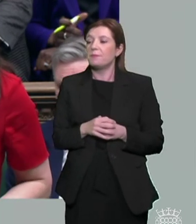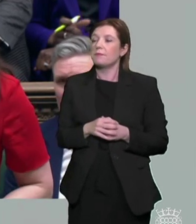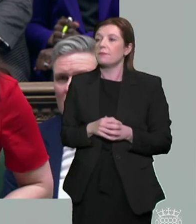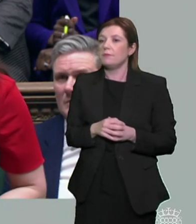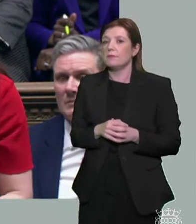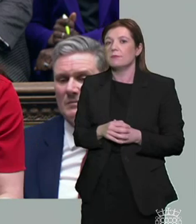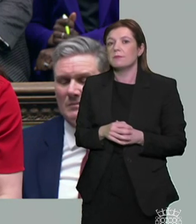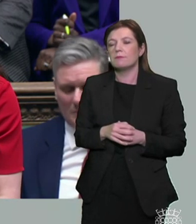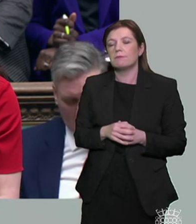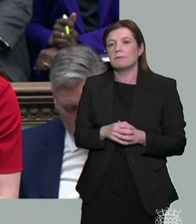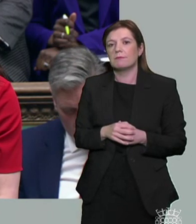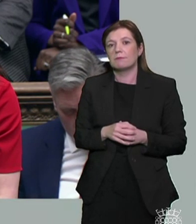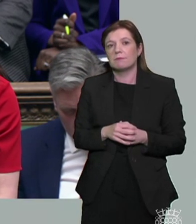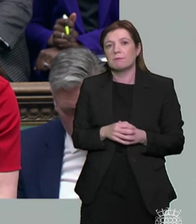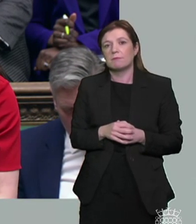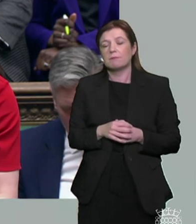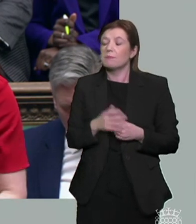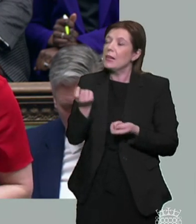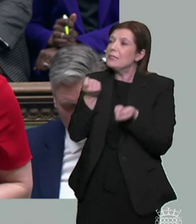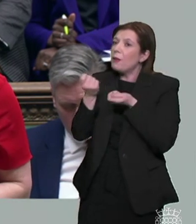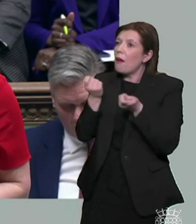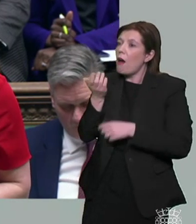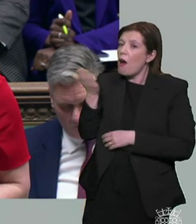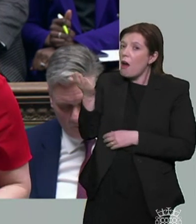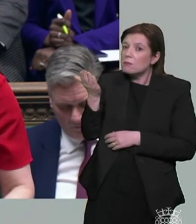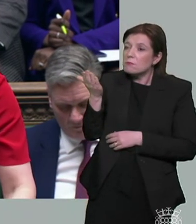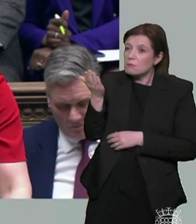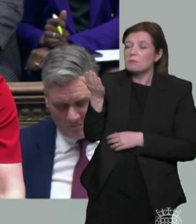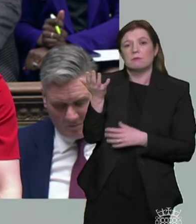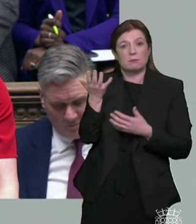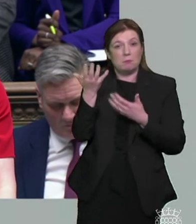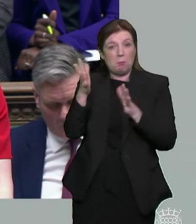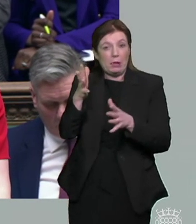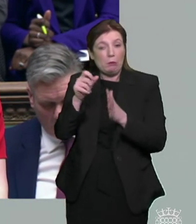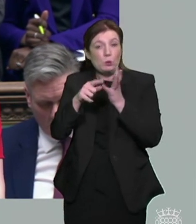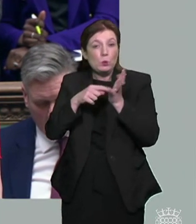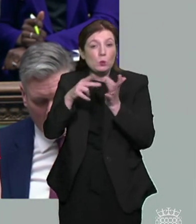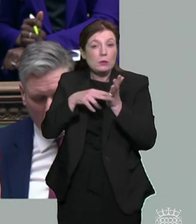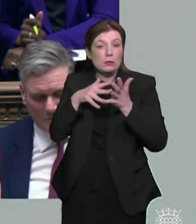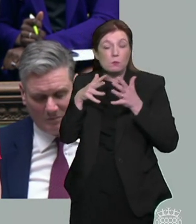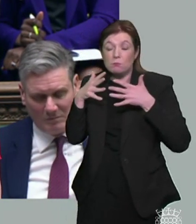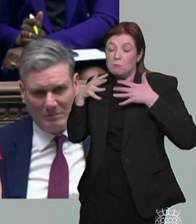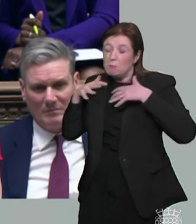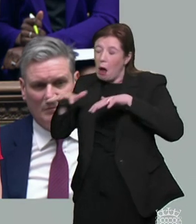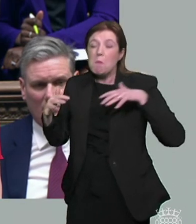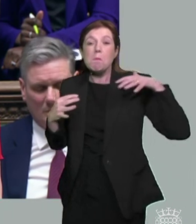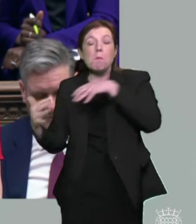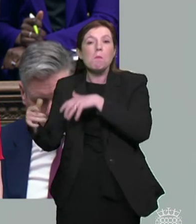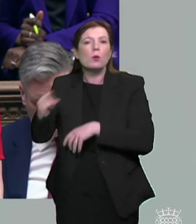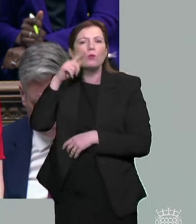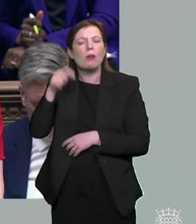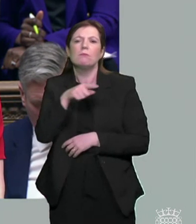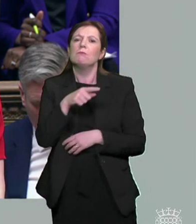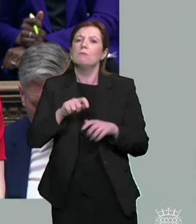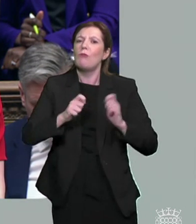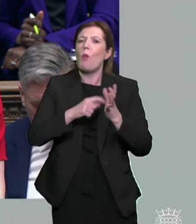The situation following Putin’s criminal assault on Ukraine remains gravely serious.